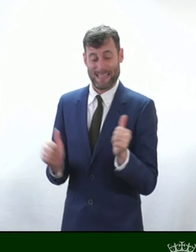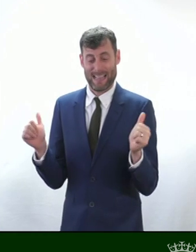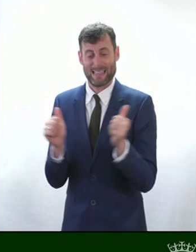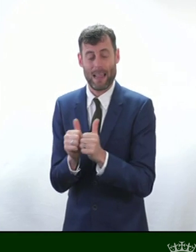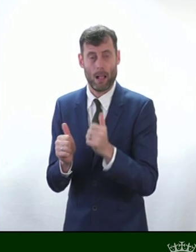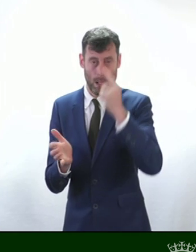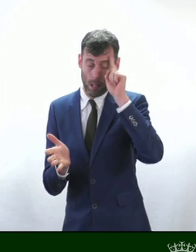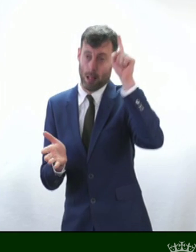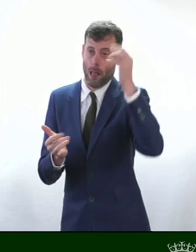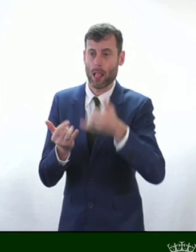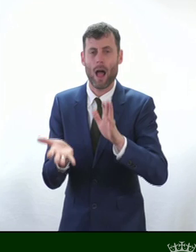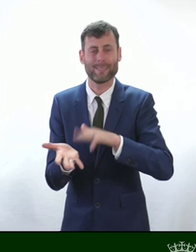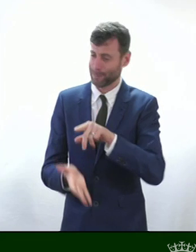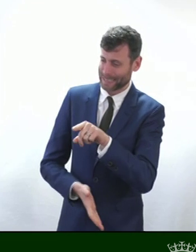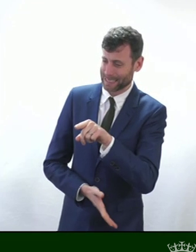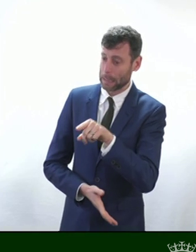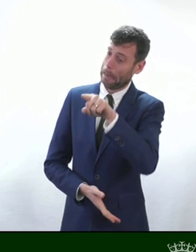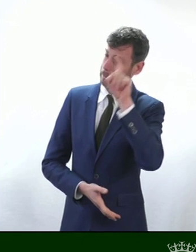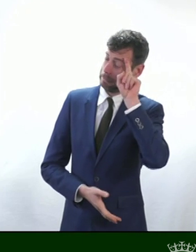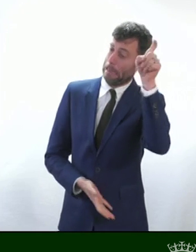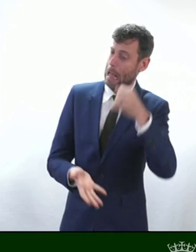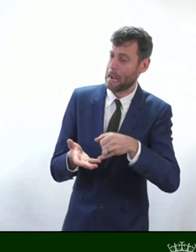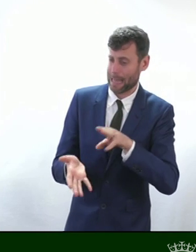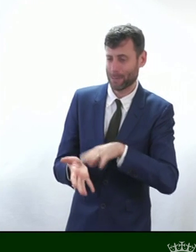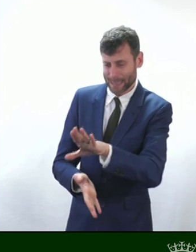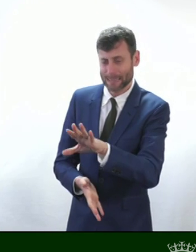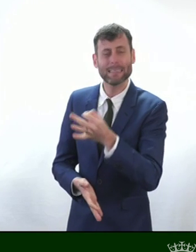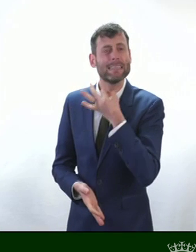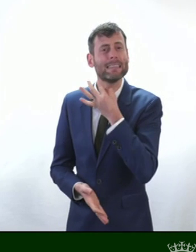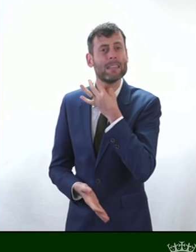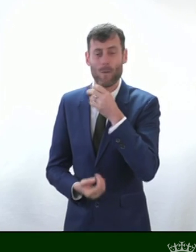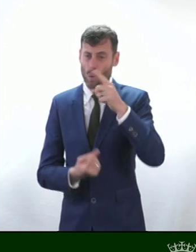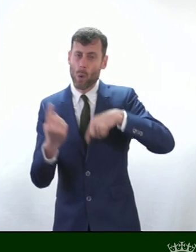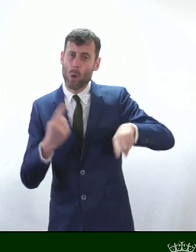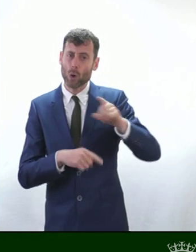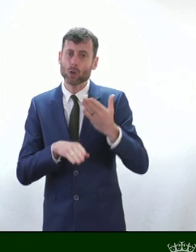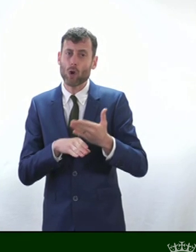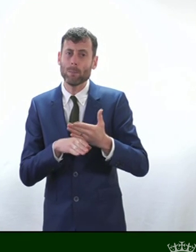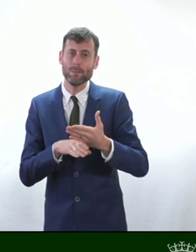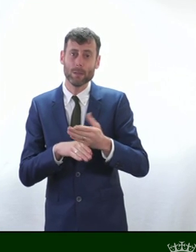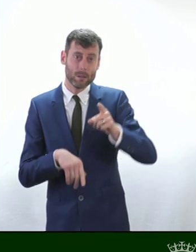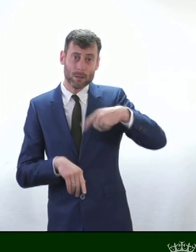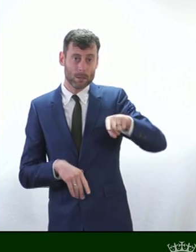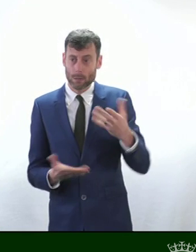But for some people, and their jobs, it is already too late.